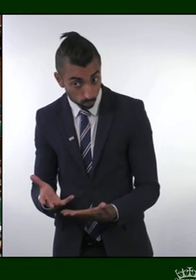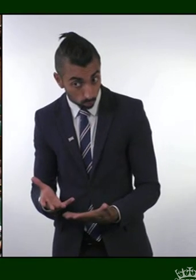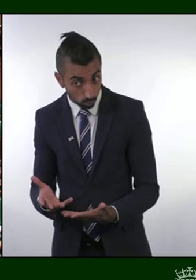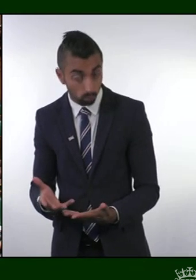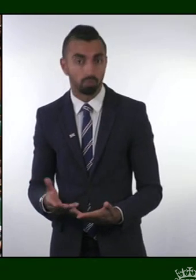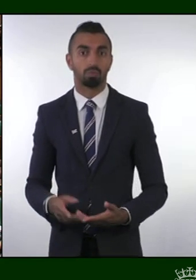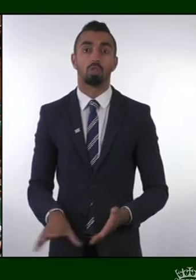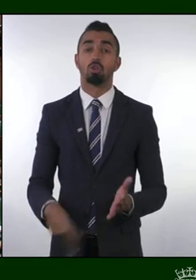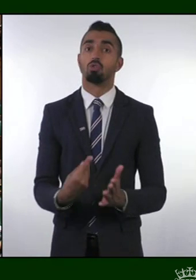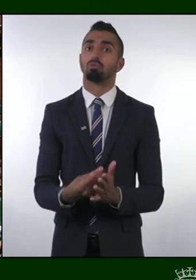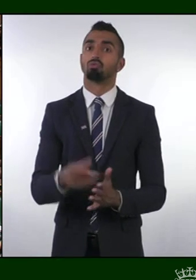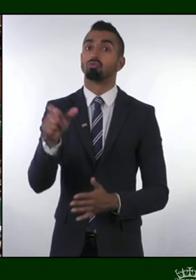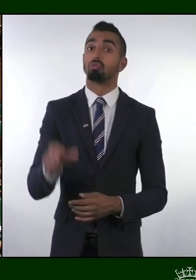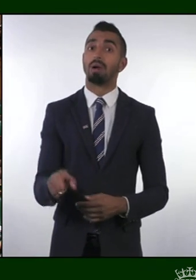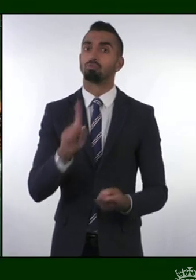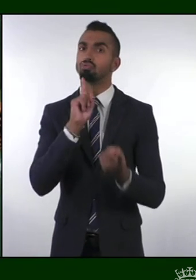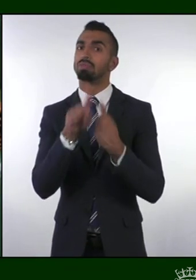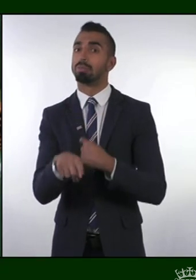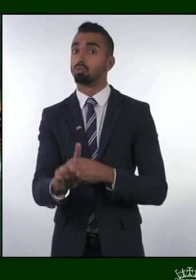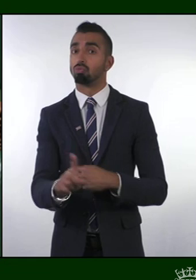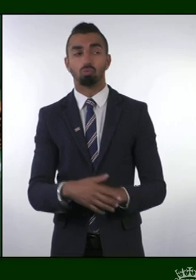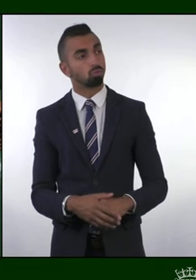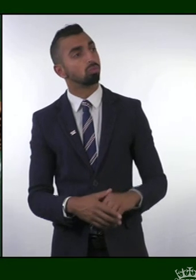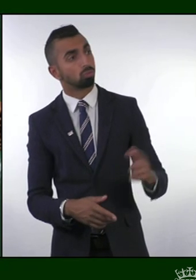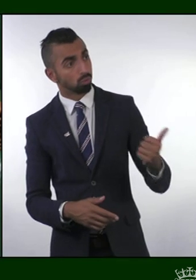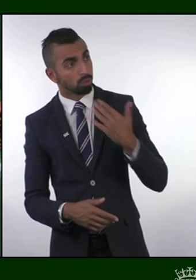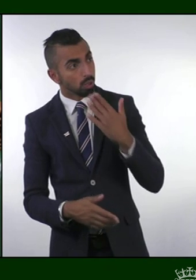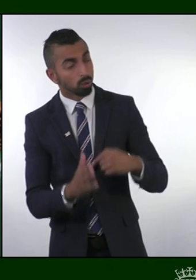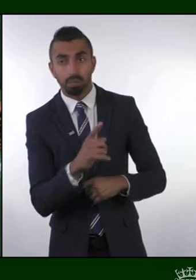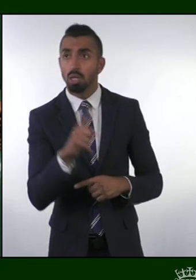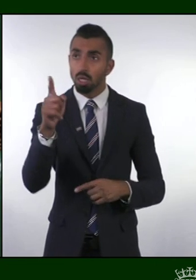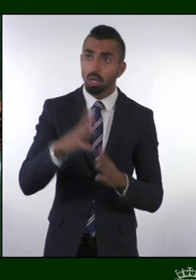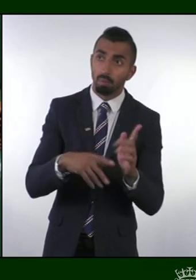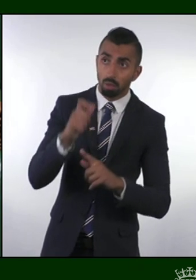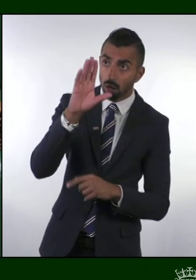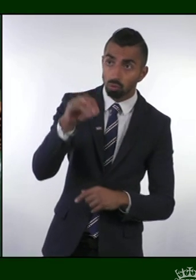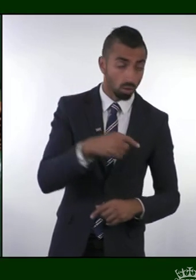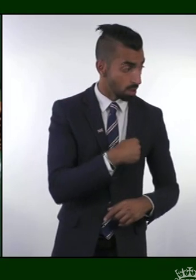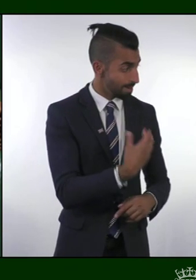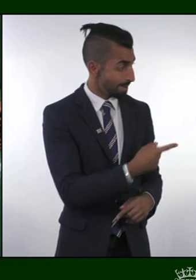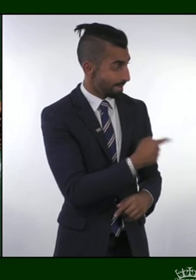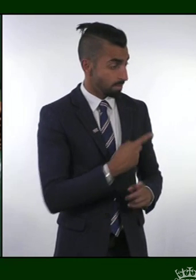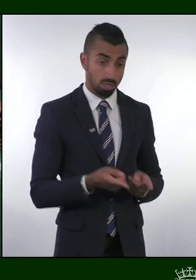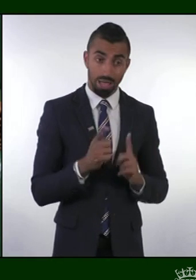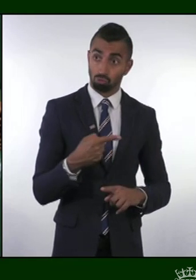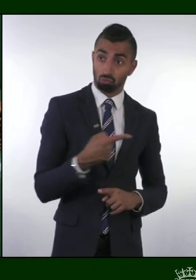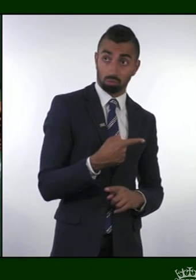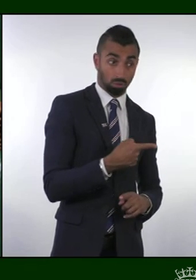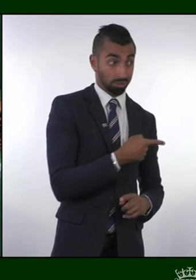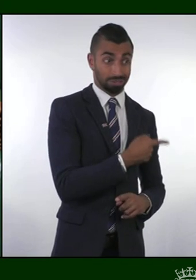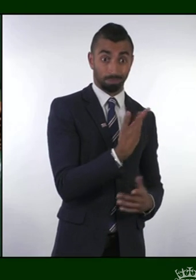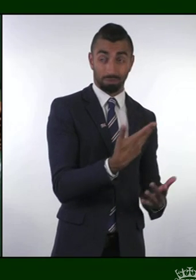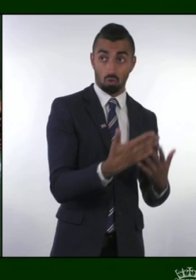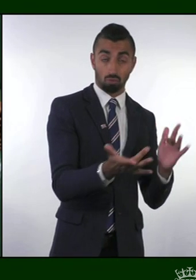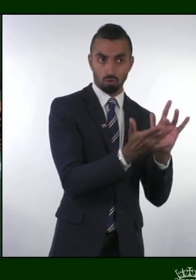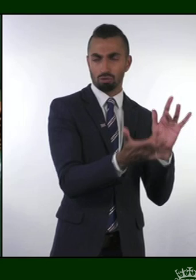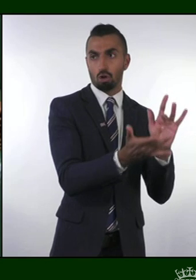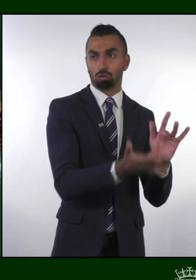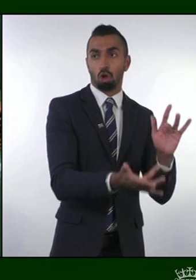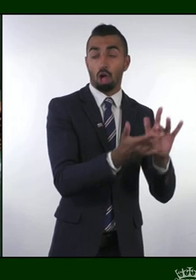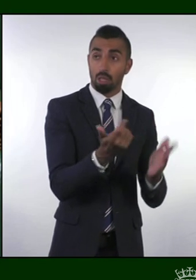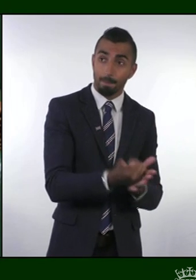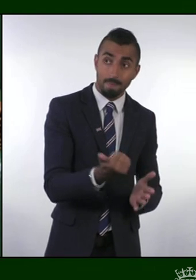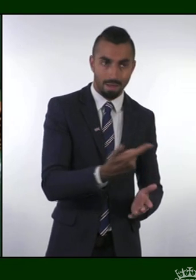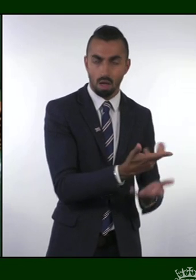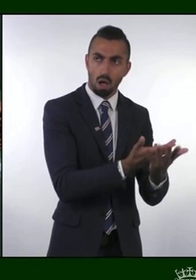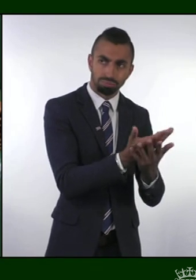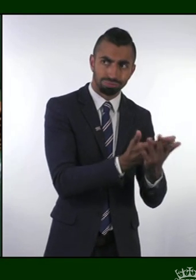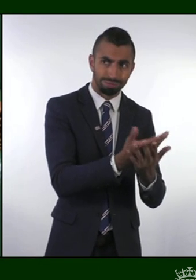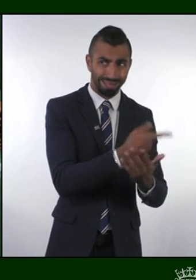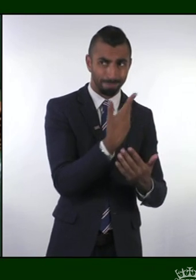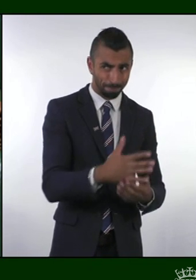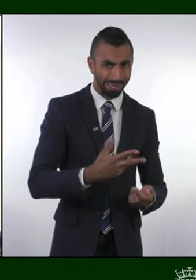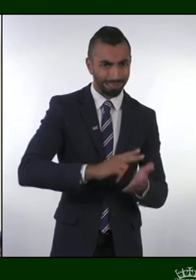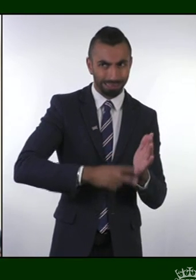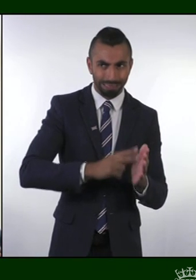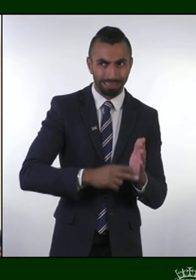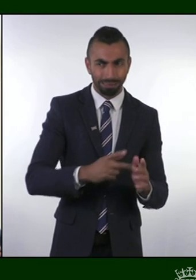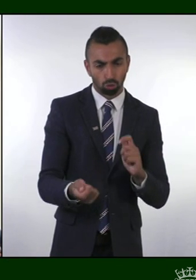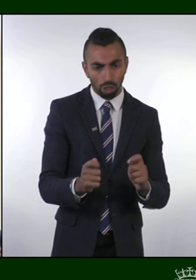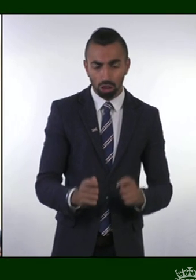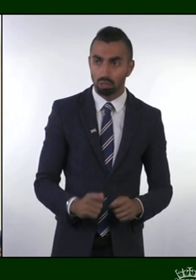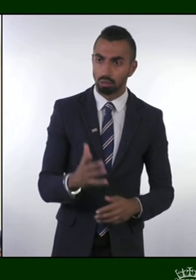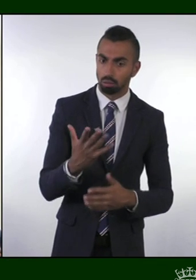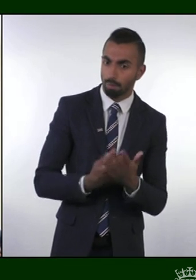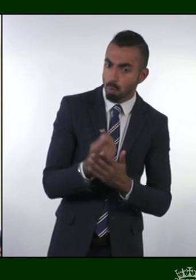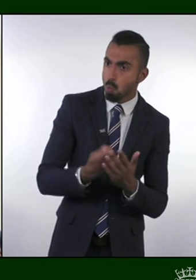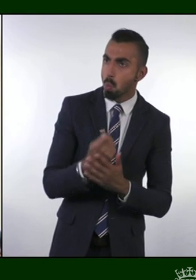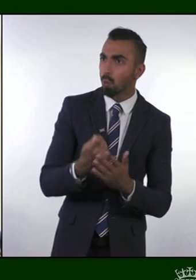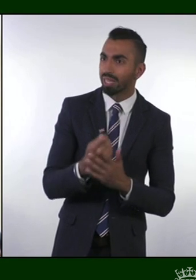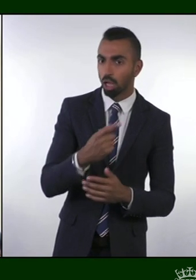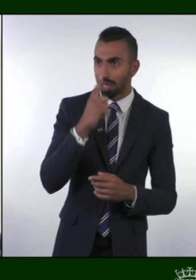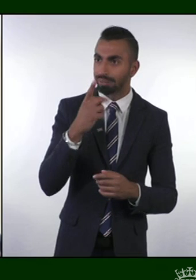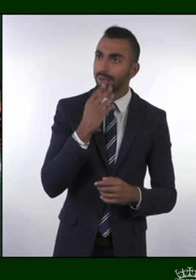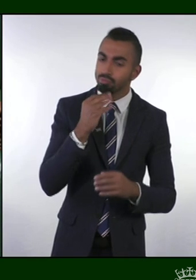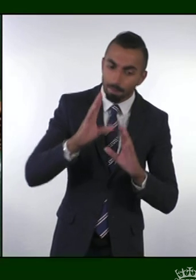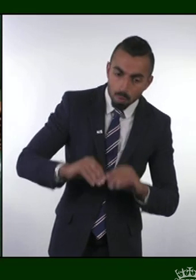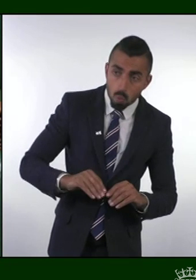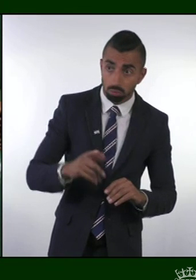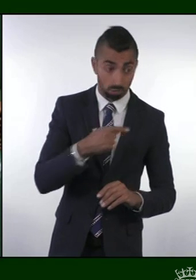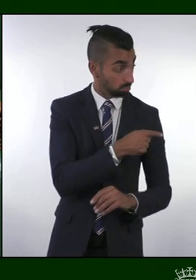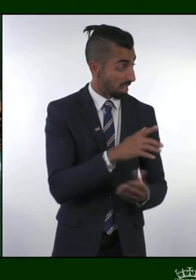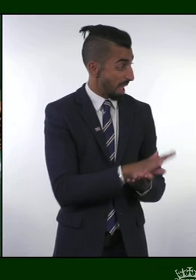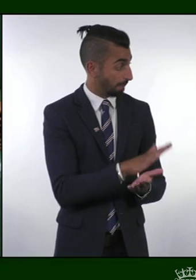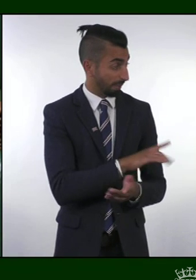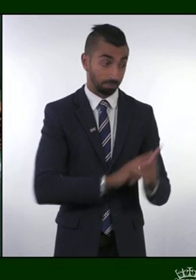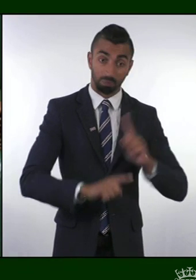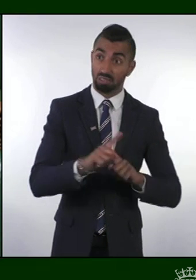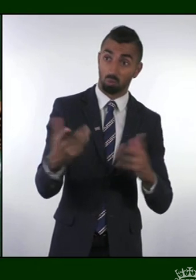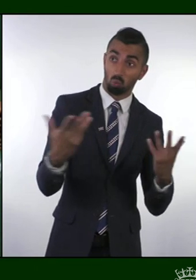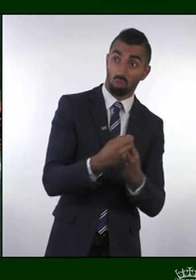My honourable Friend the Economic Secretary is in close contact with the banking sector and deserves enormous credit for the measures he has put in place to show forbearance to people during this difficult time, and he will be very happy to meet the honourable Lady.